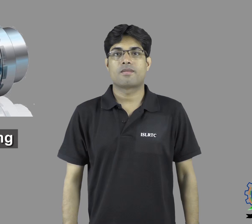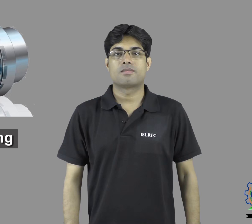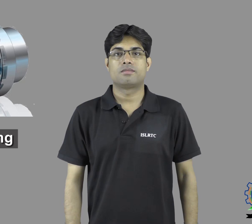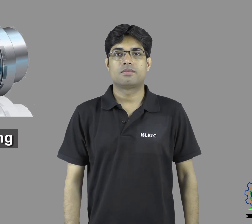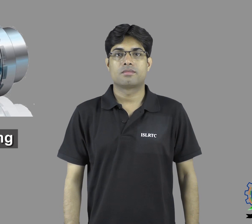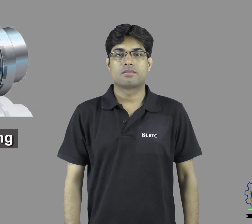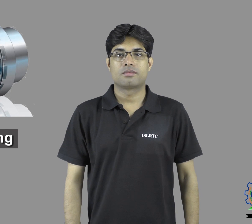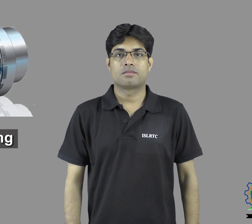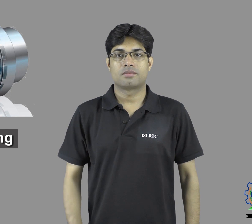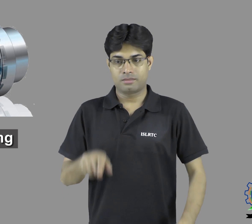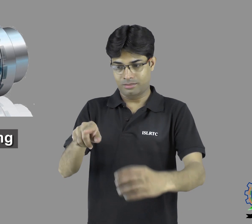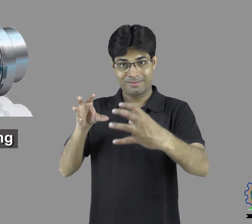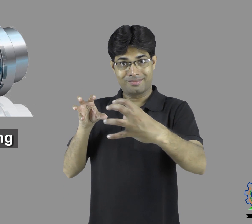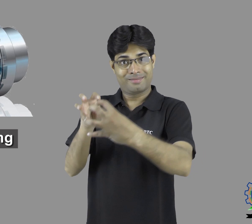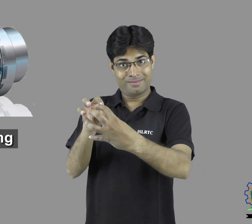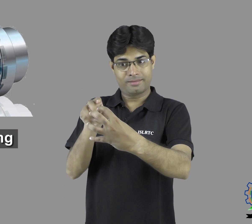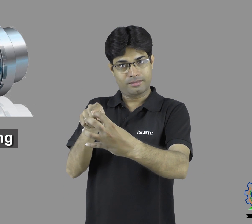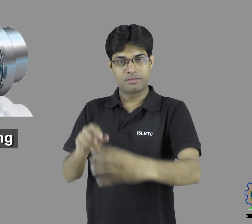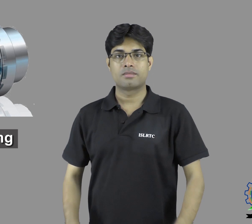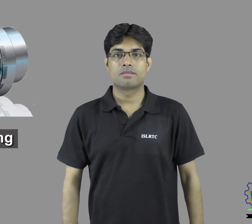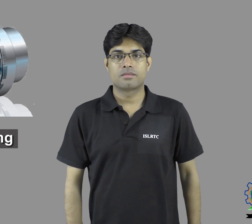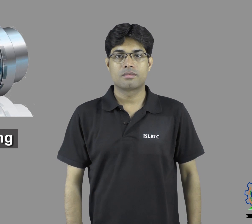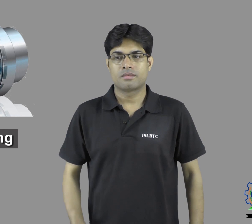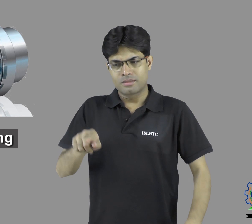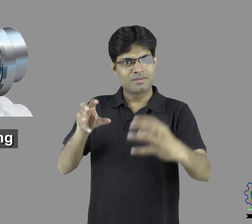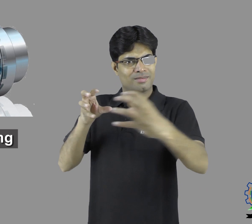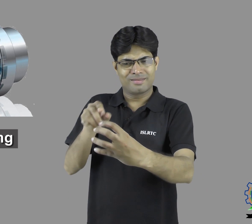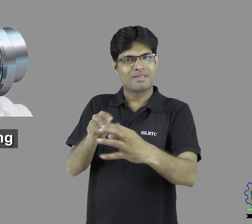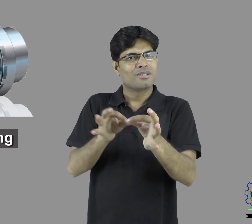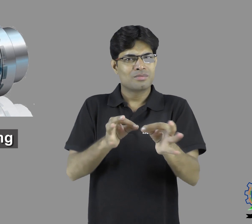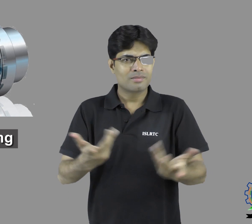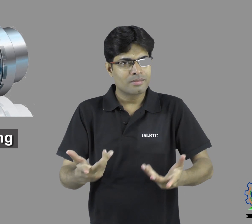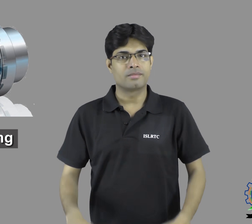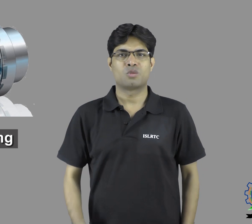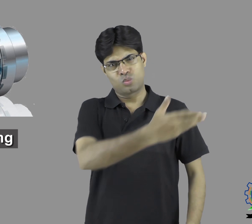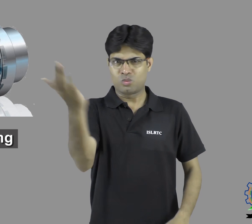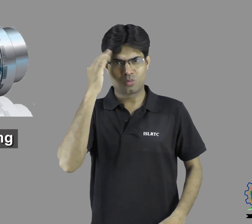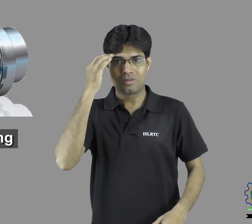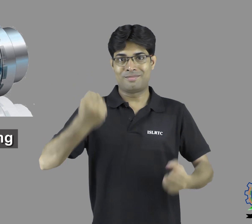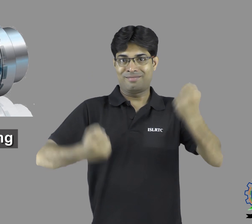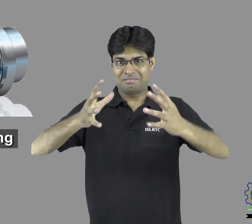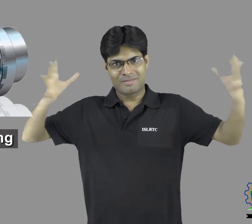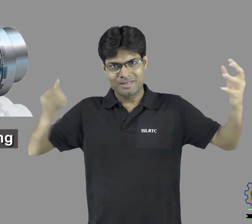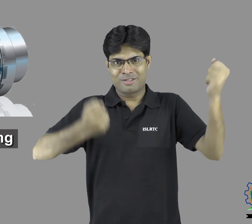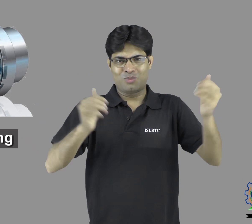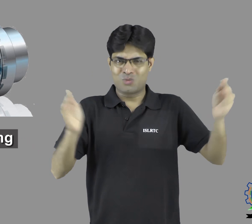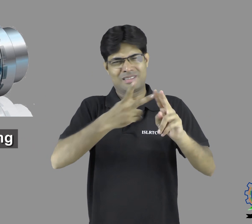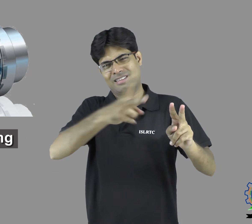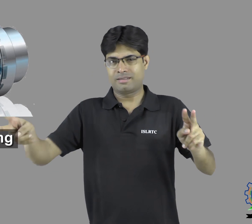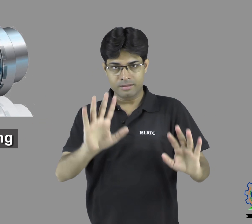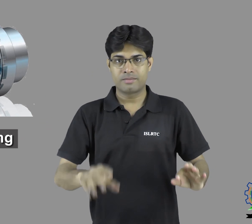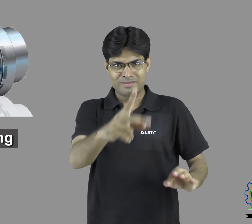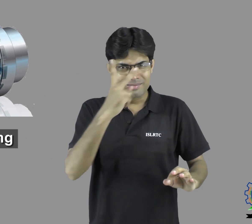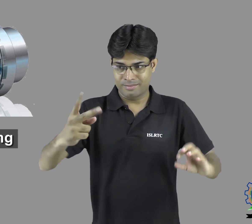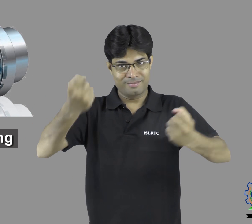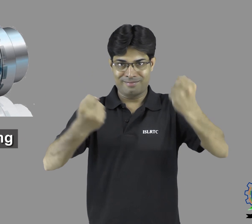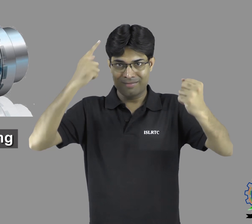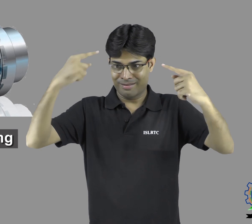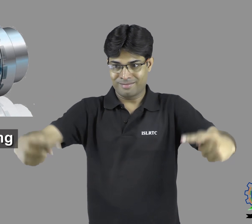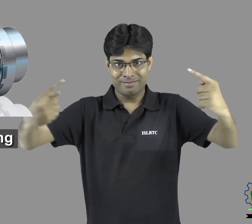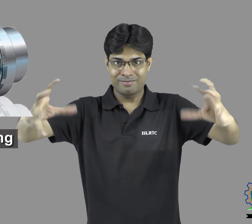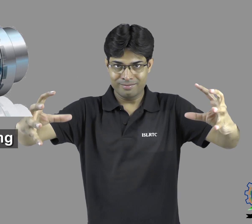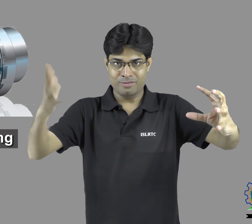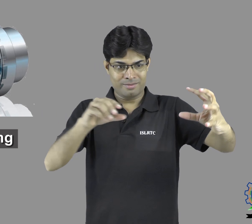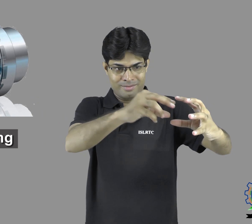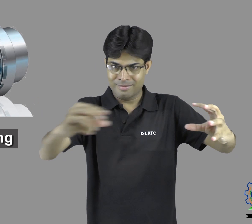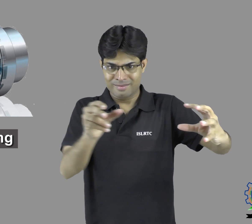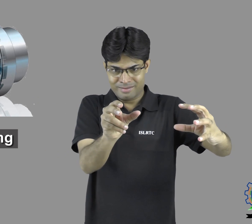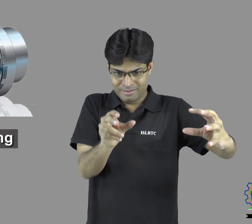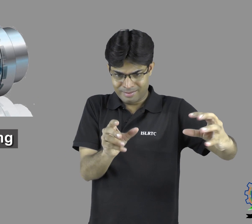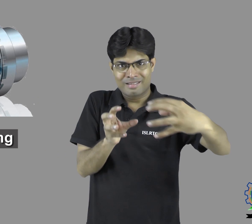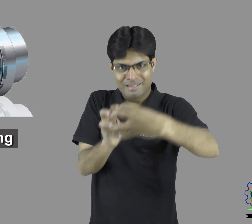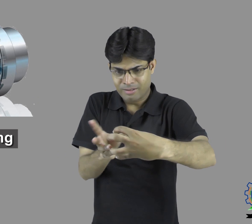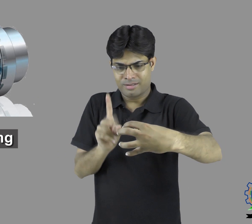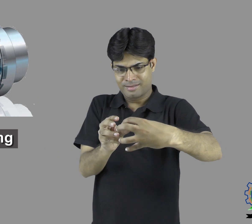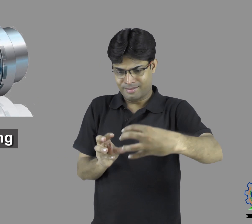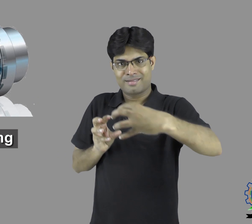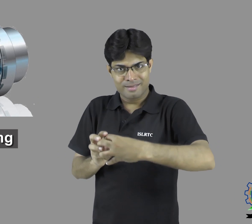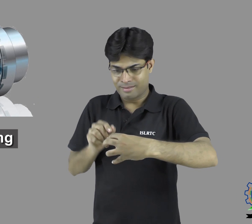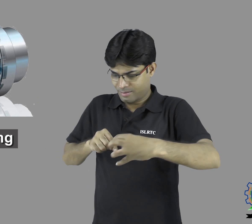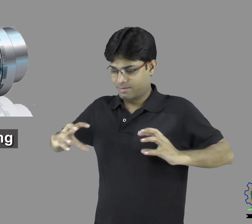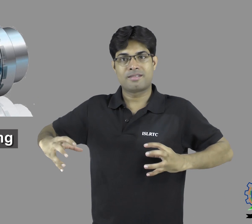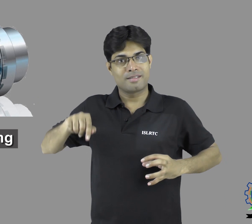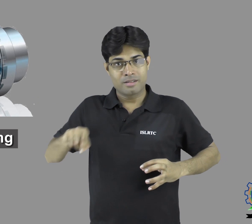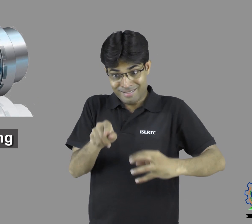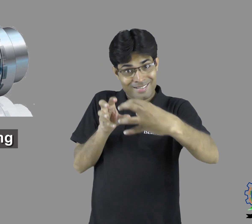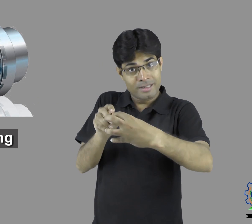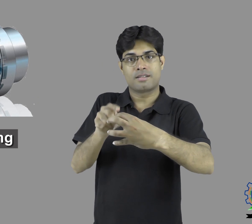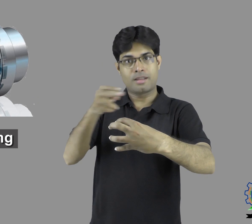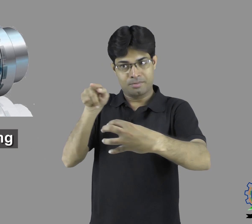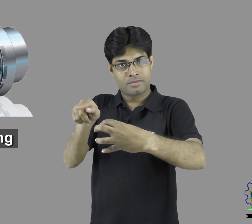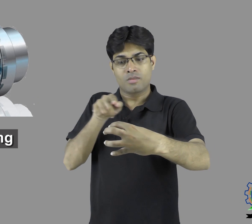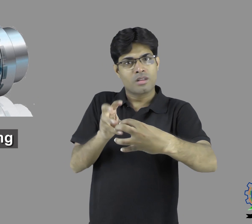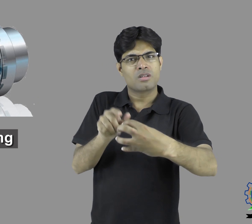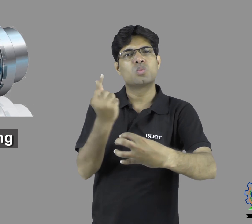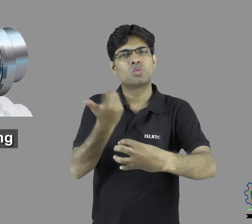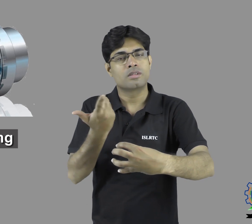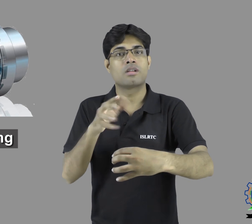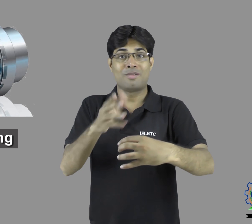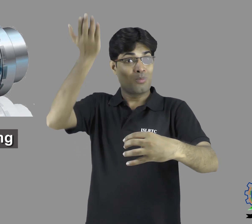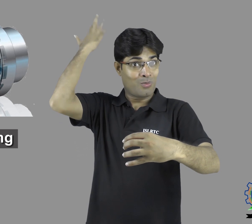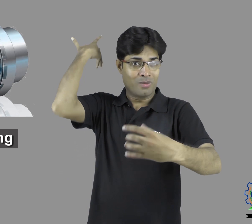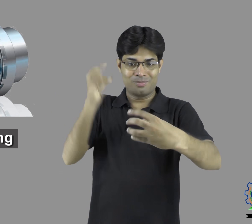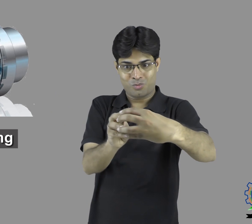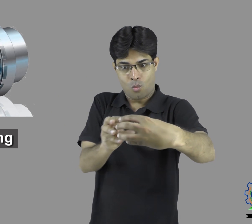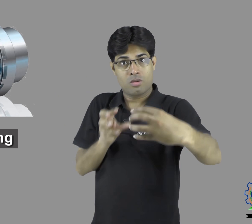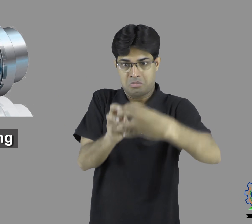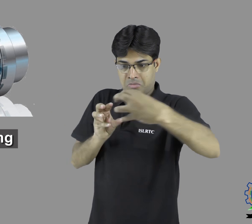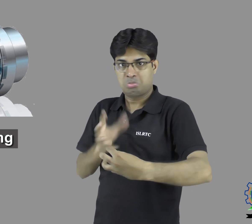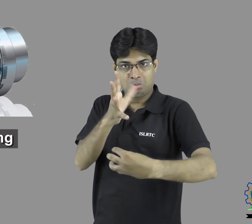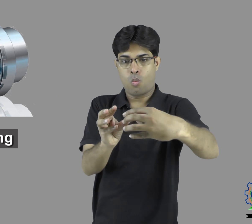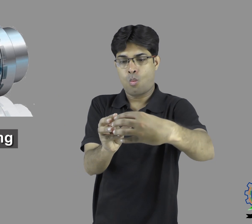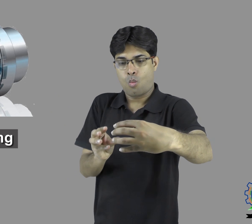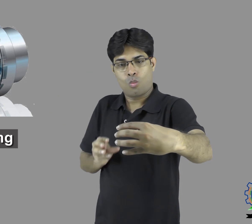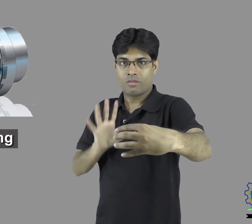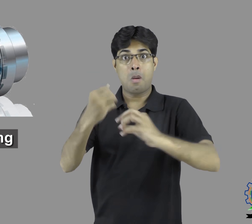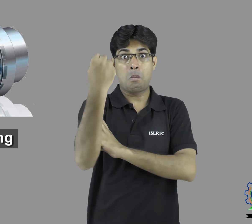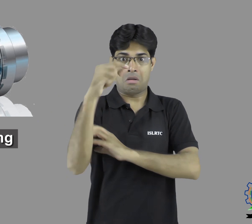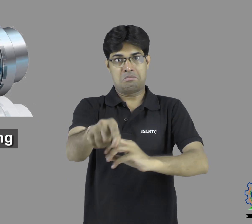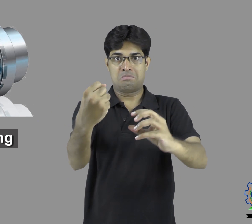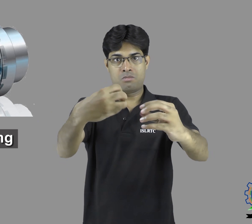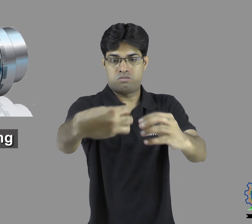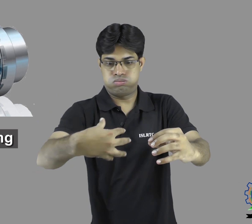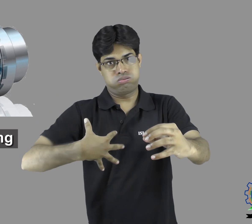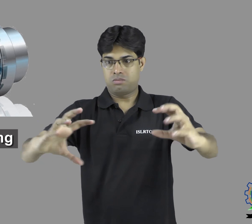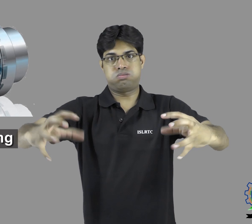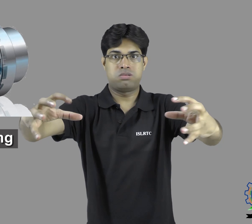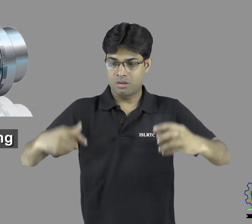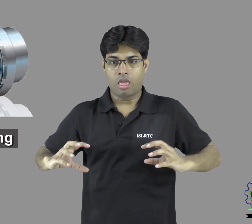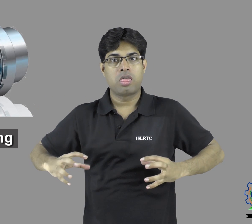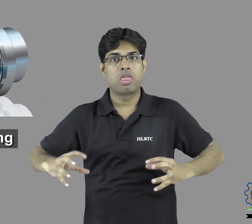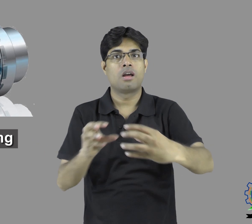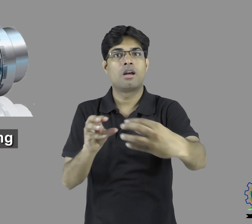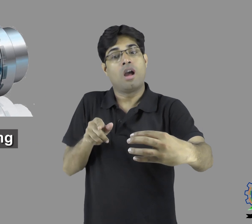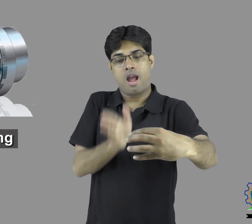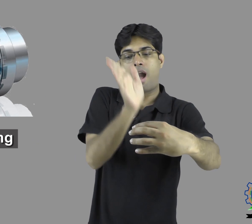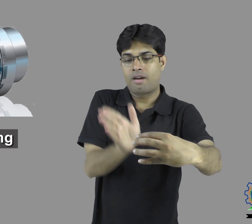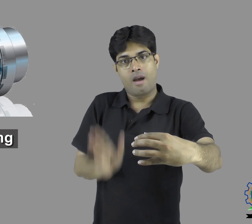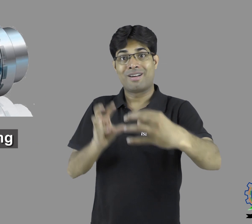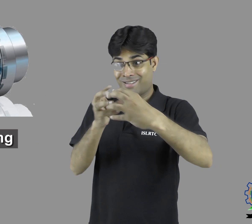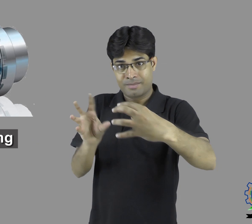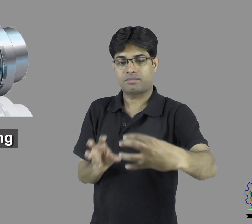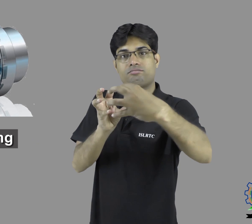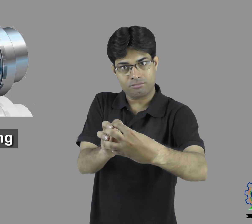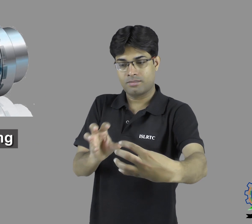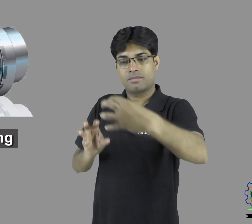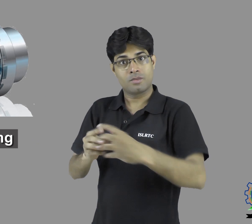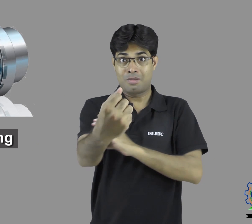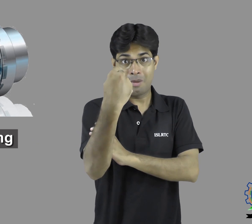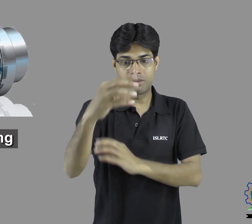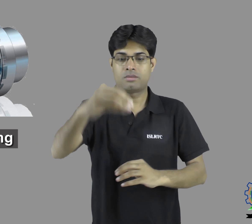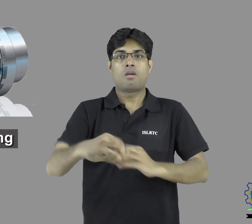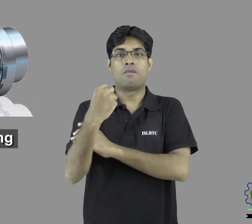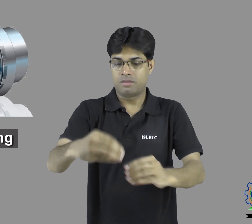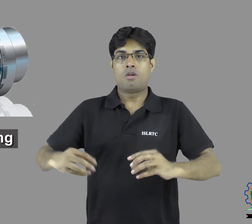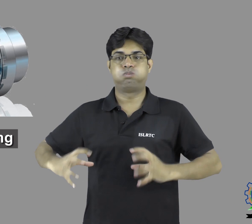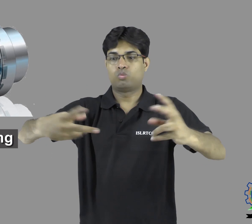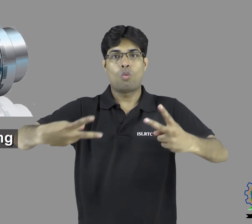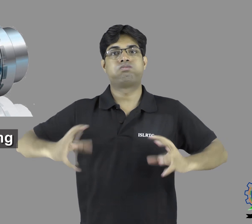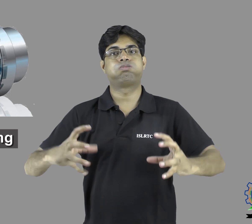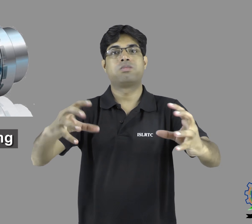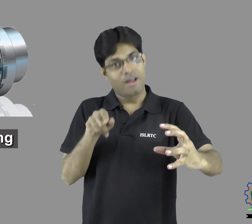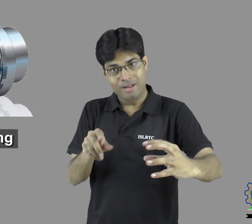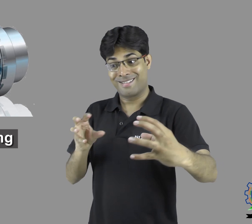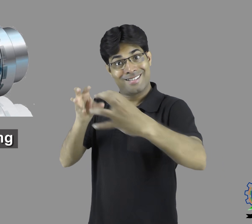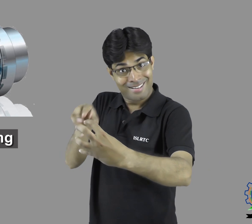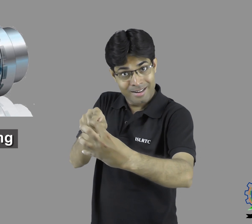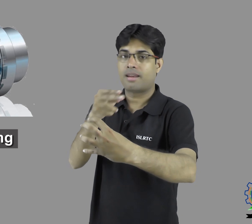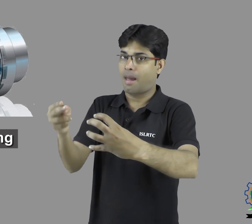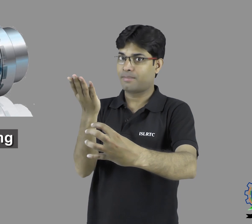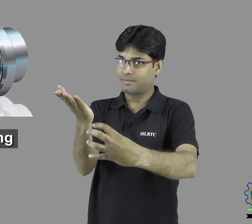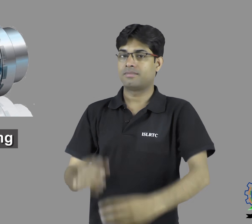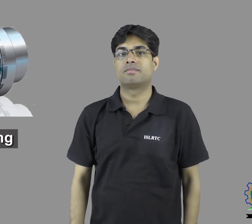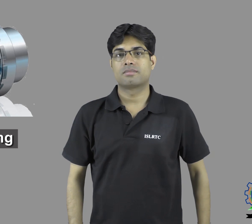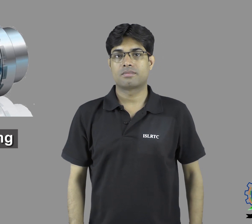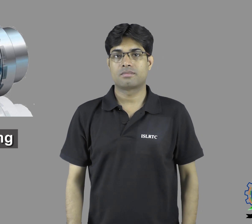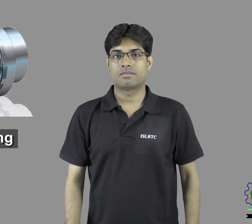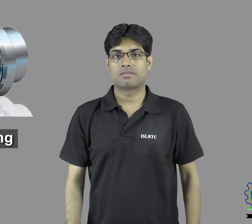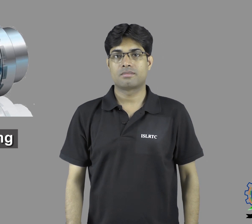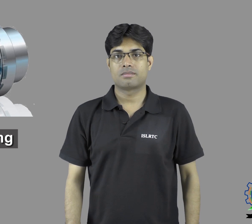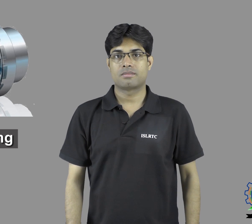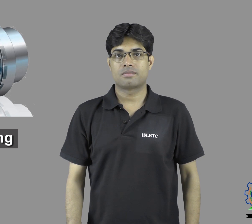Coupling